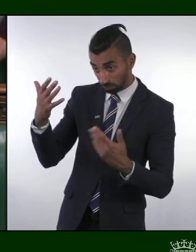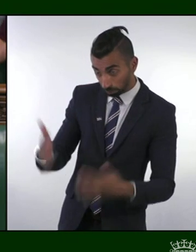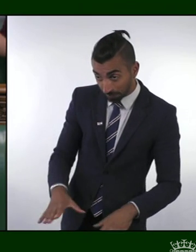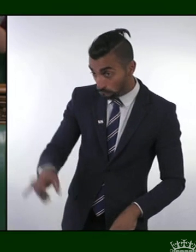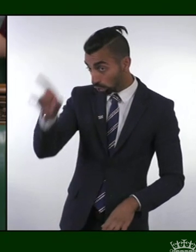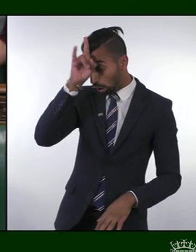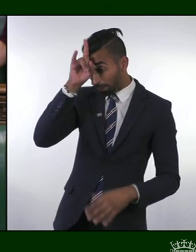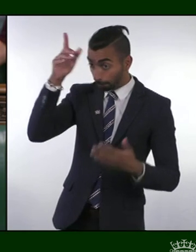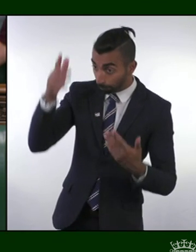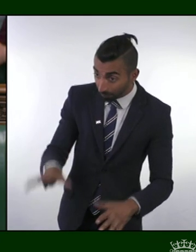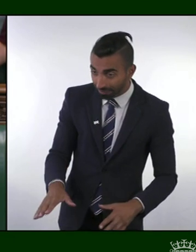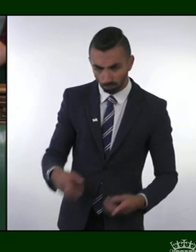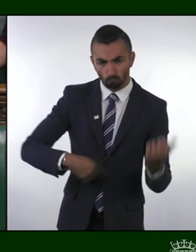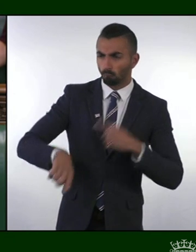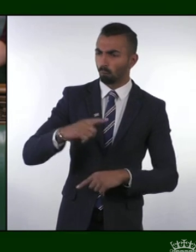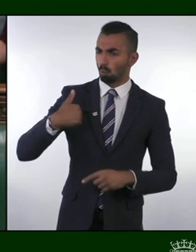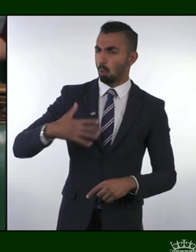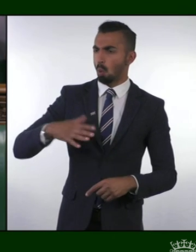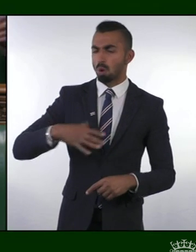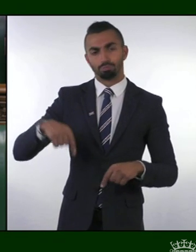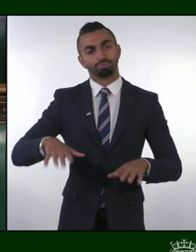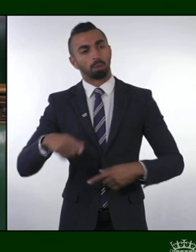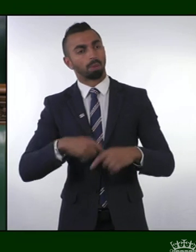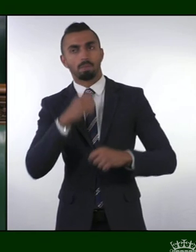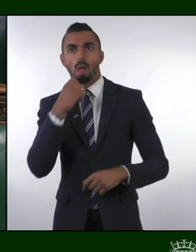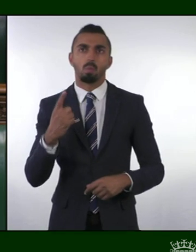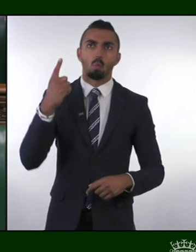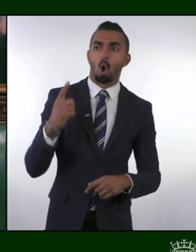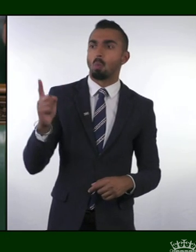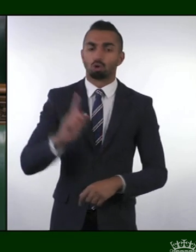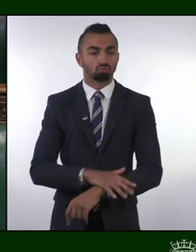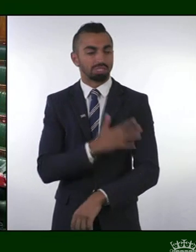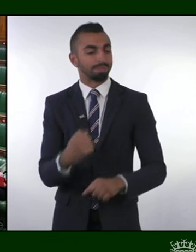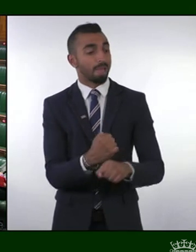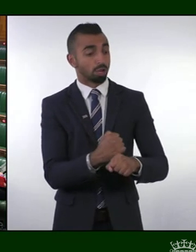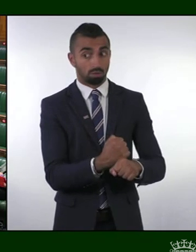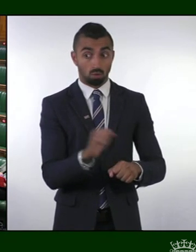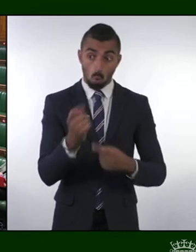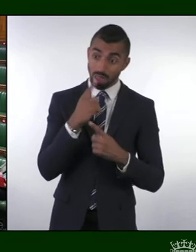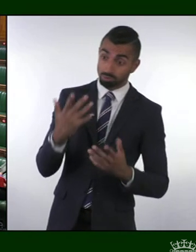We want to be the capital of green manufacturing. I fear that, from today, we are now looking at manufacturing meltdown.